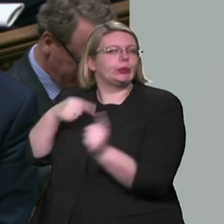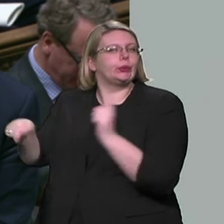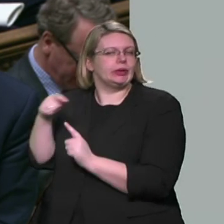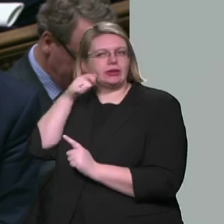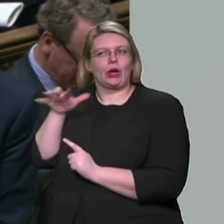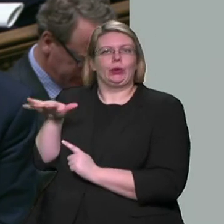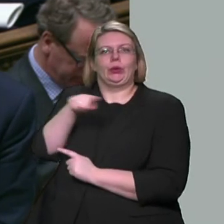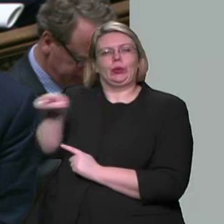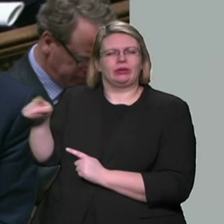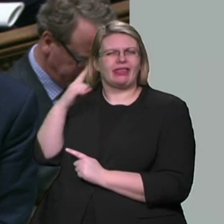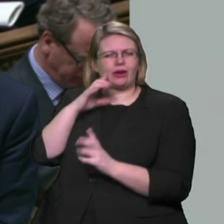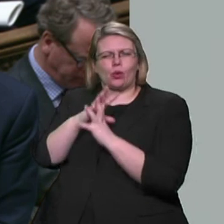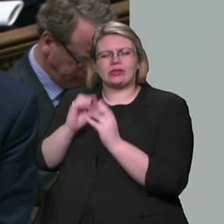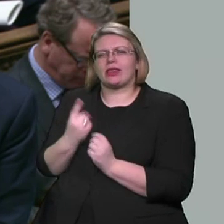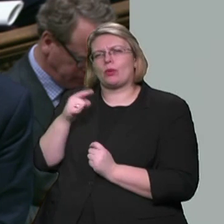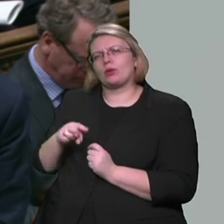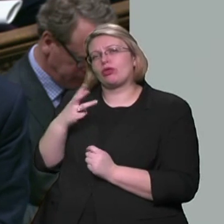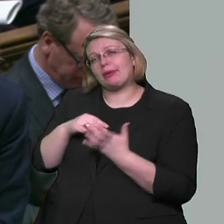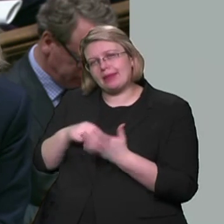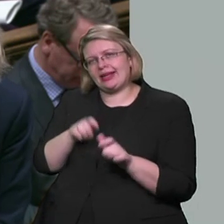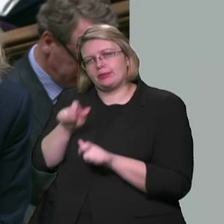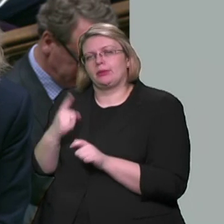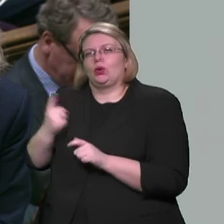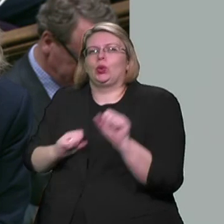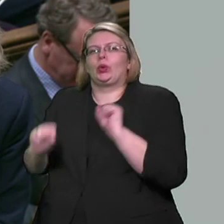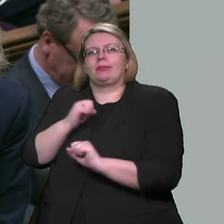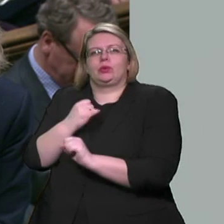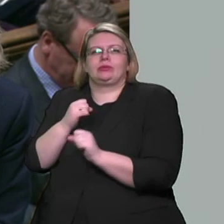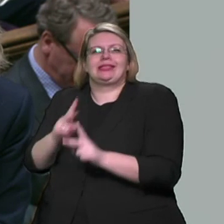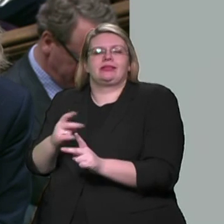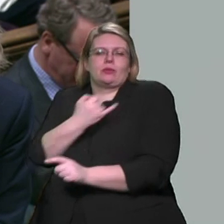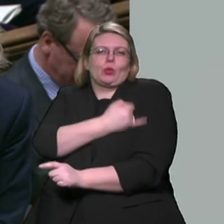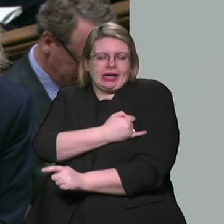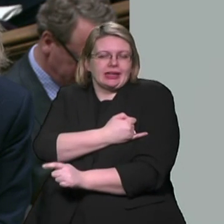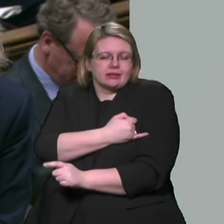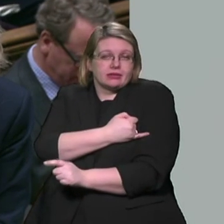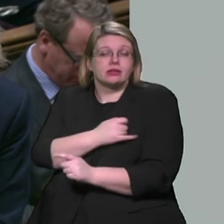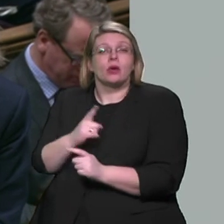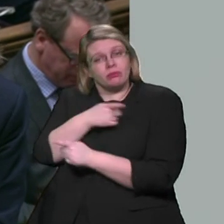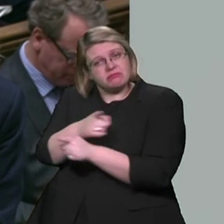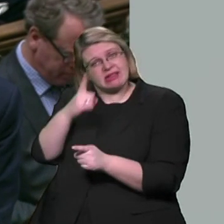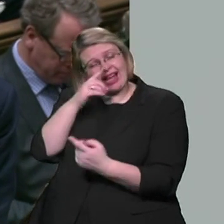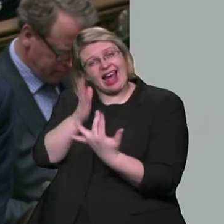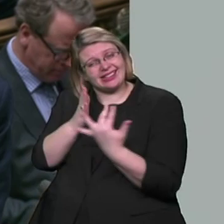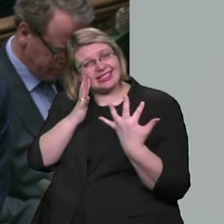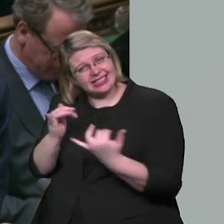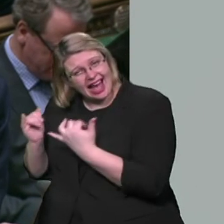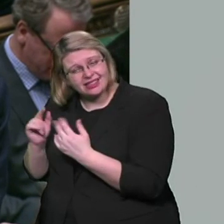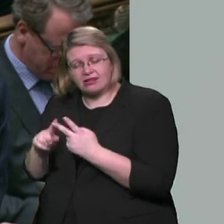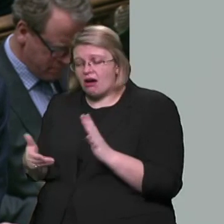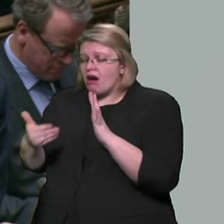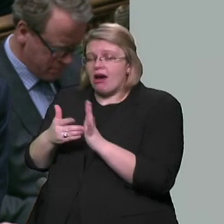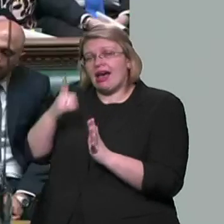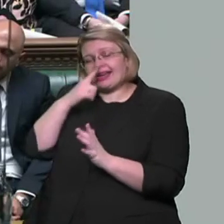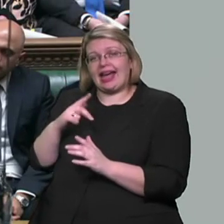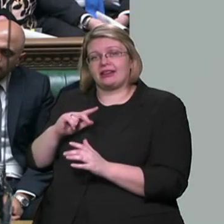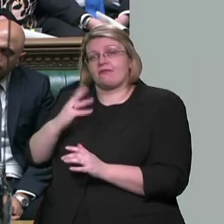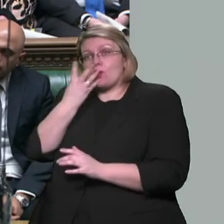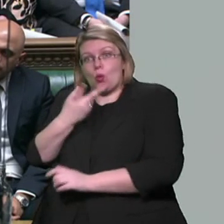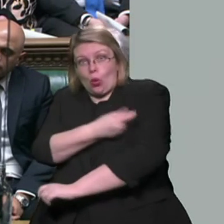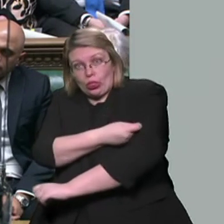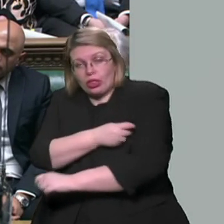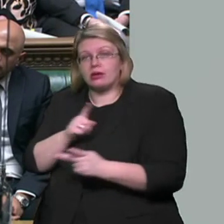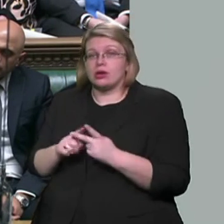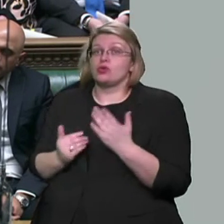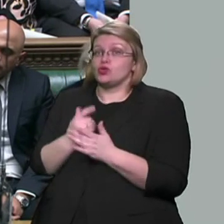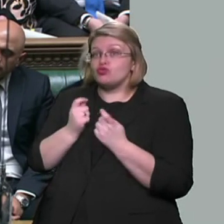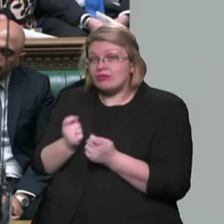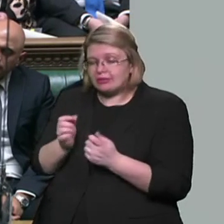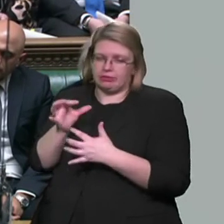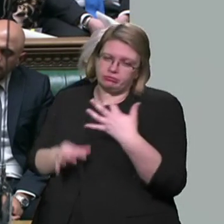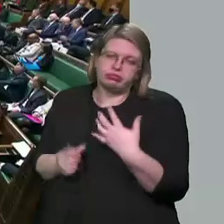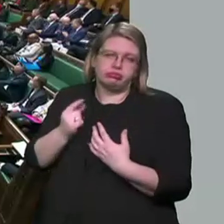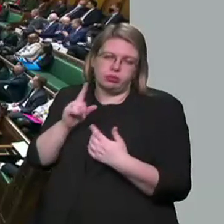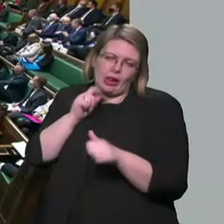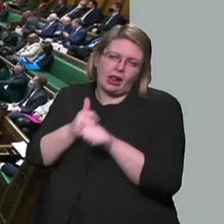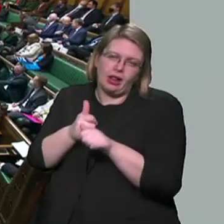We currently think that there are 1.3 million. Yes, of course they will have access not only to testing but to vaccines and boosters, as well as priority access for new therapeutics and antivirals.